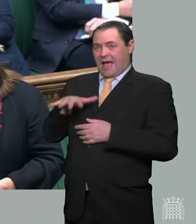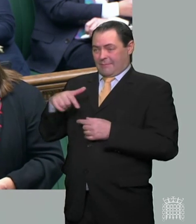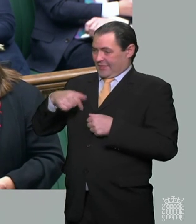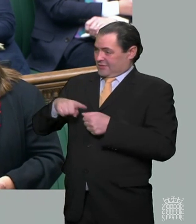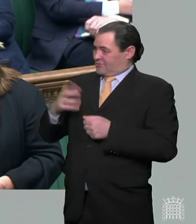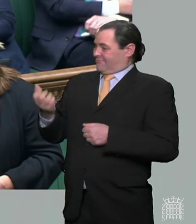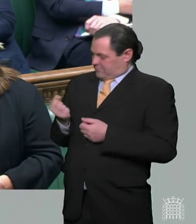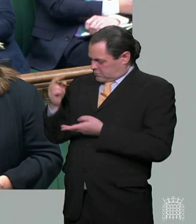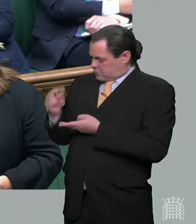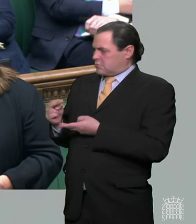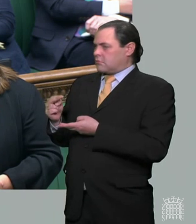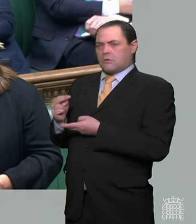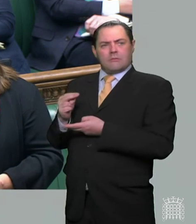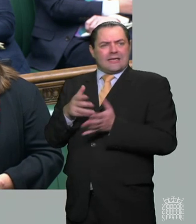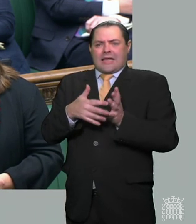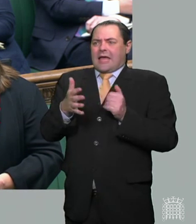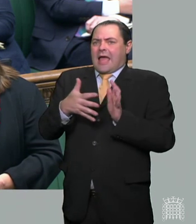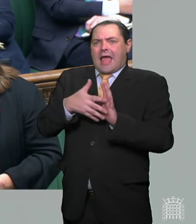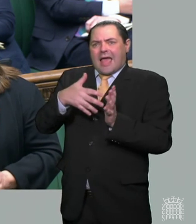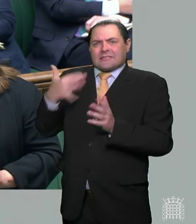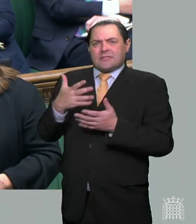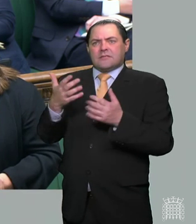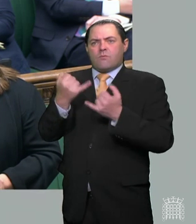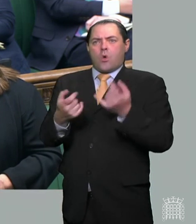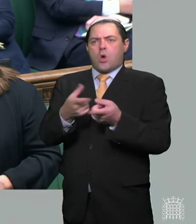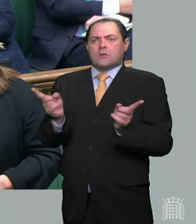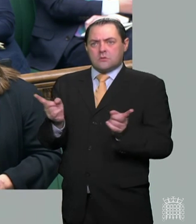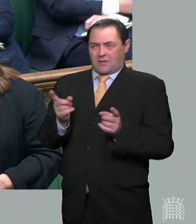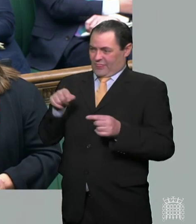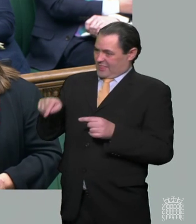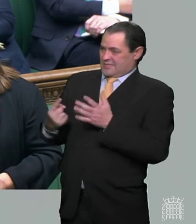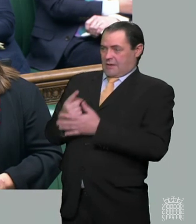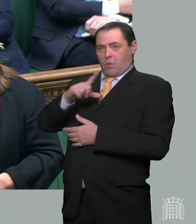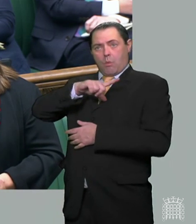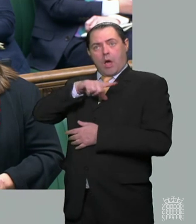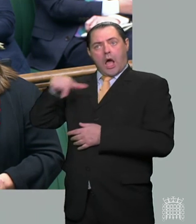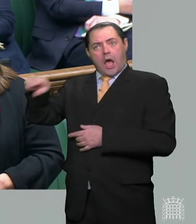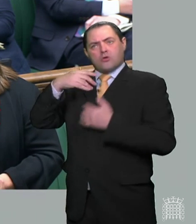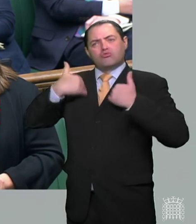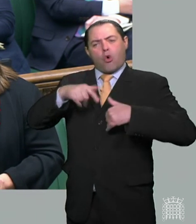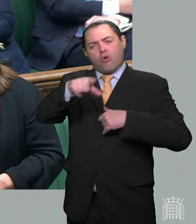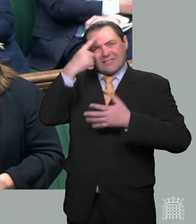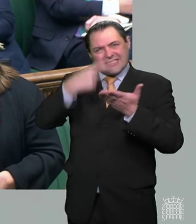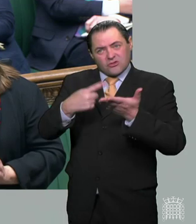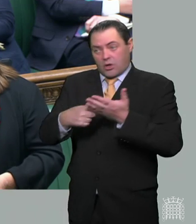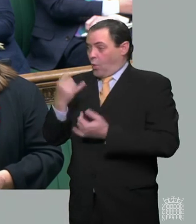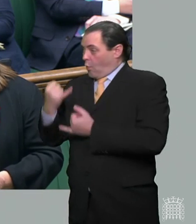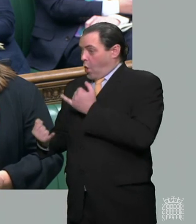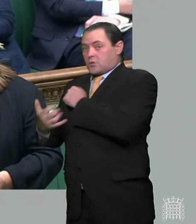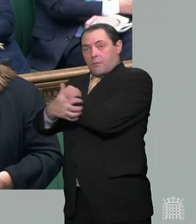Let us be clear: this is a Tory cost of living crisis, and yet again lower and middle-income families will suffer the most.